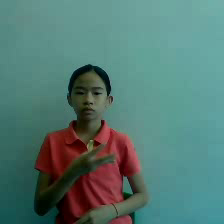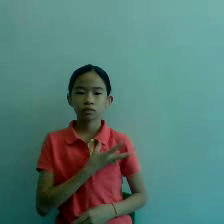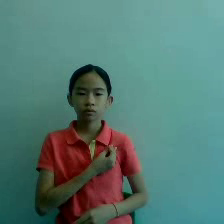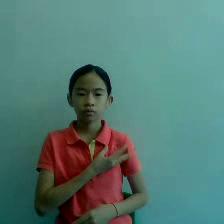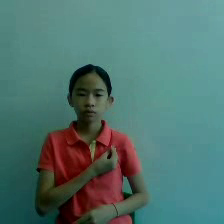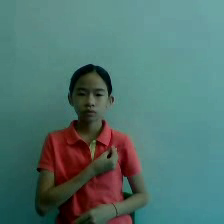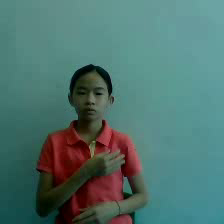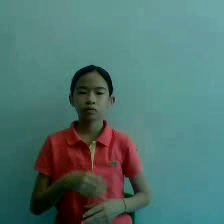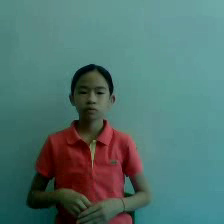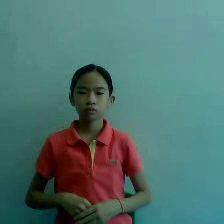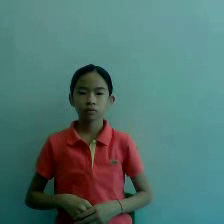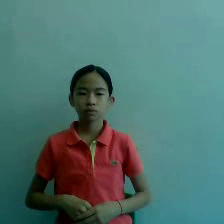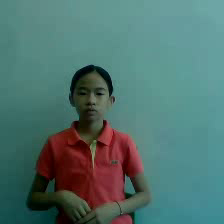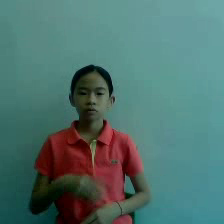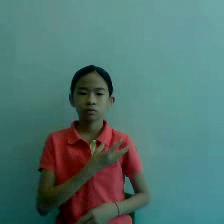Xúc động